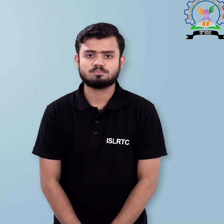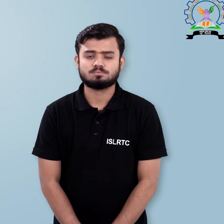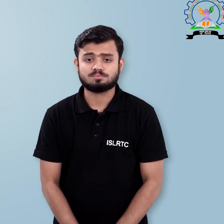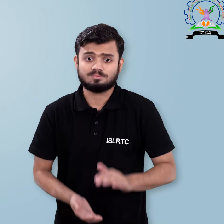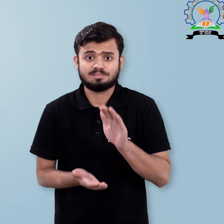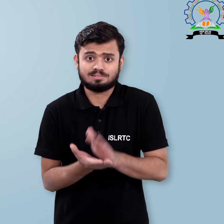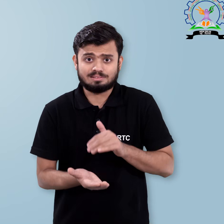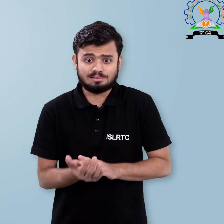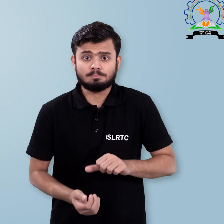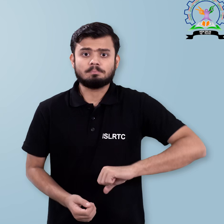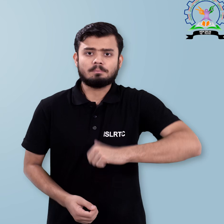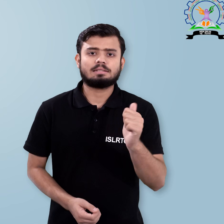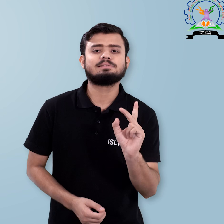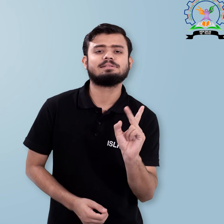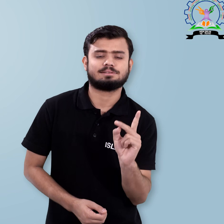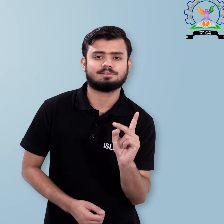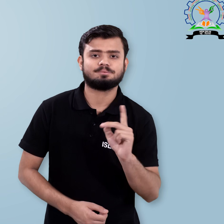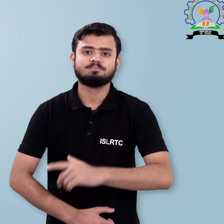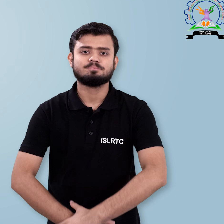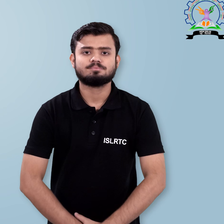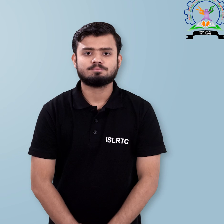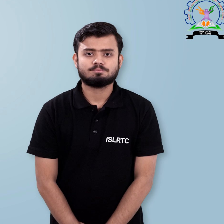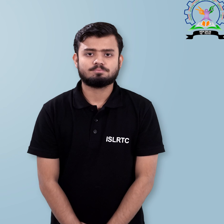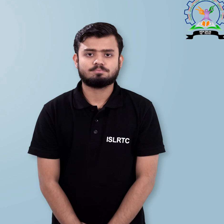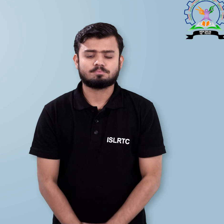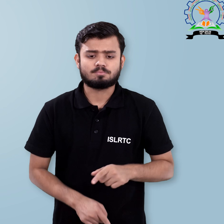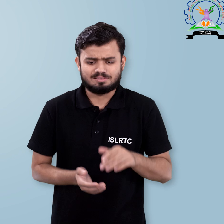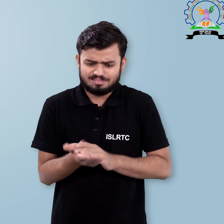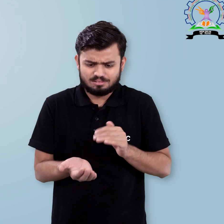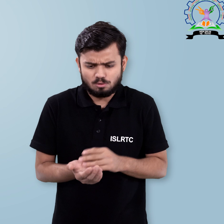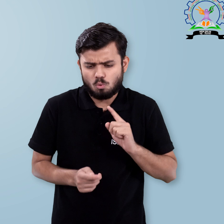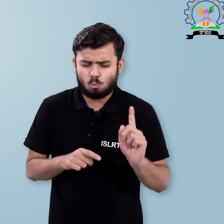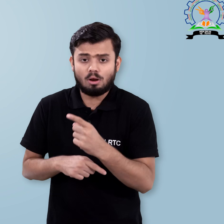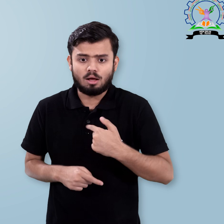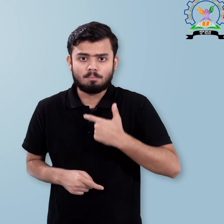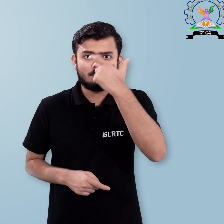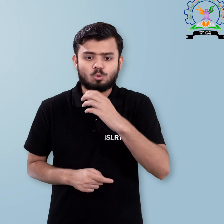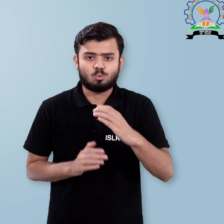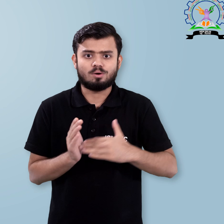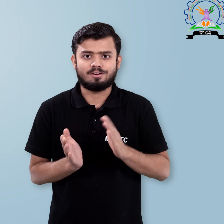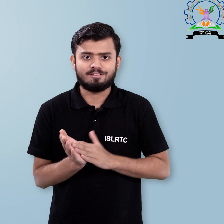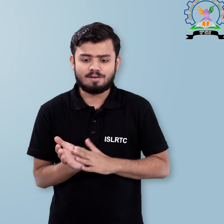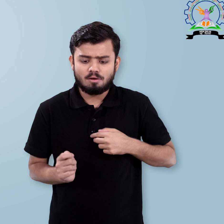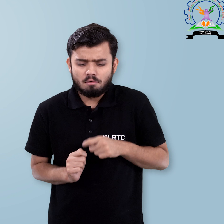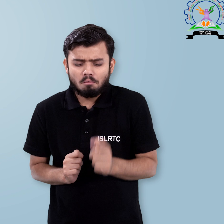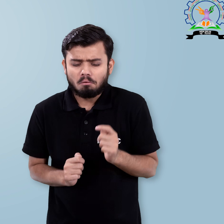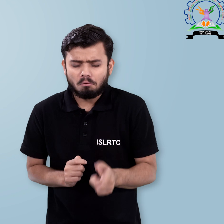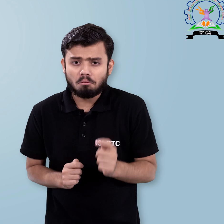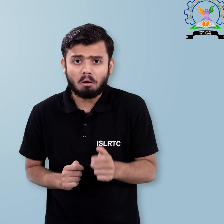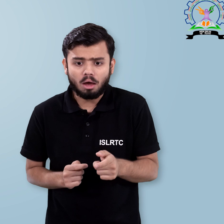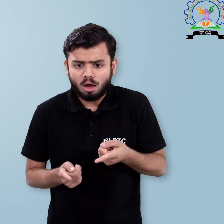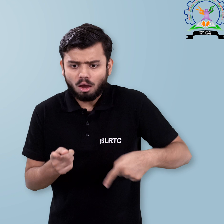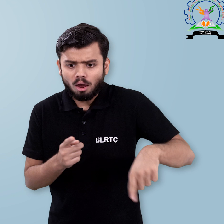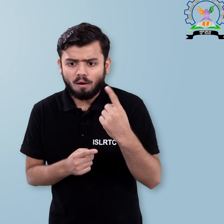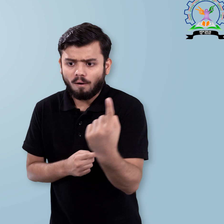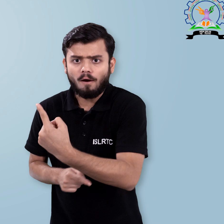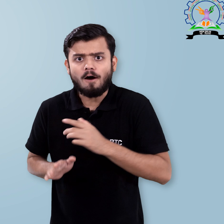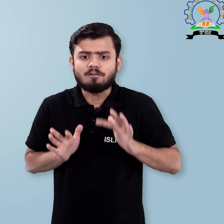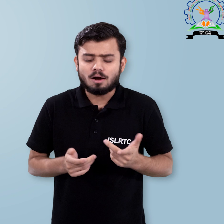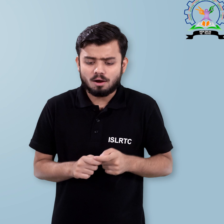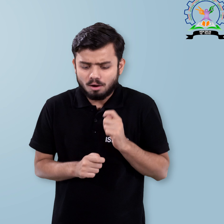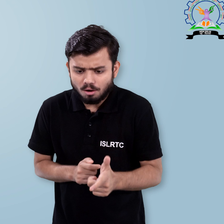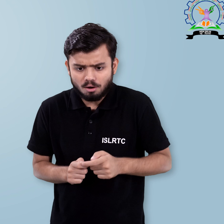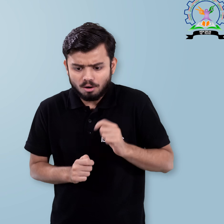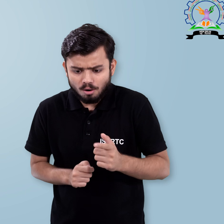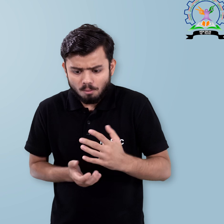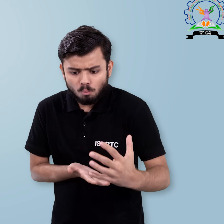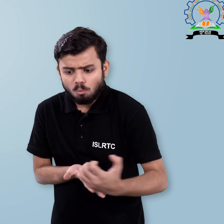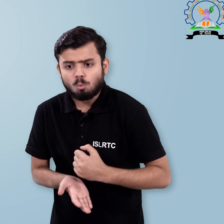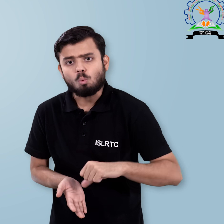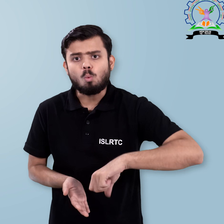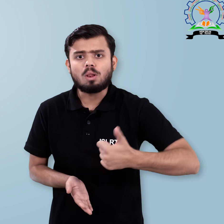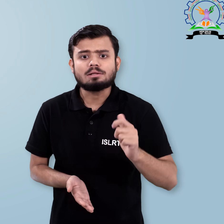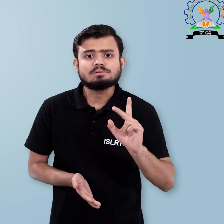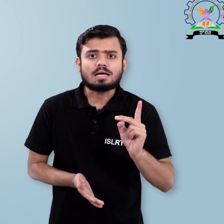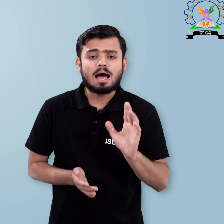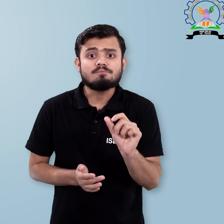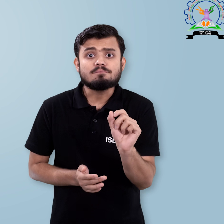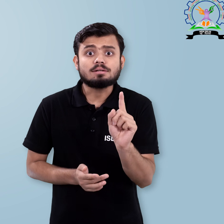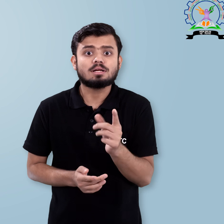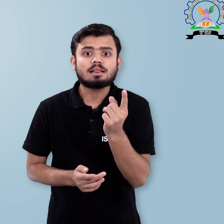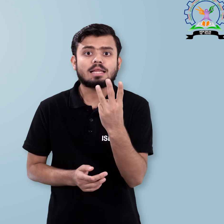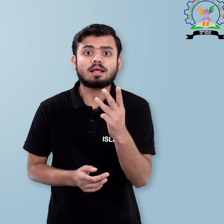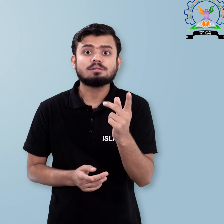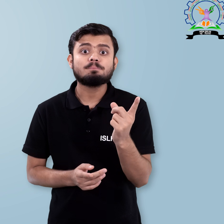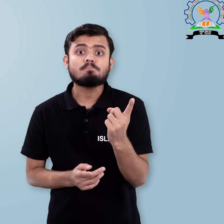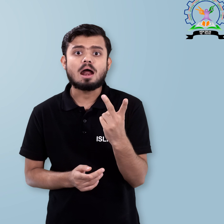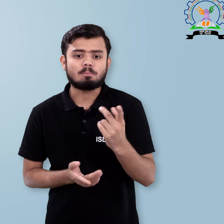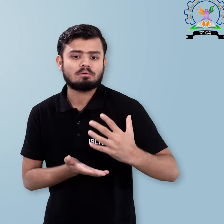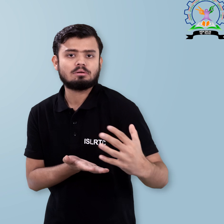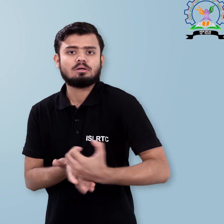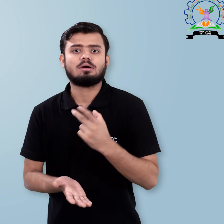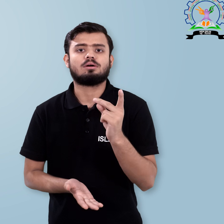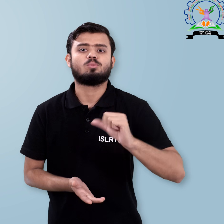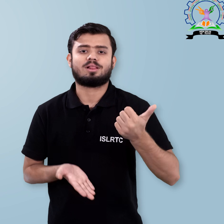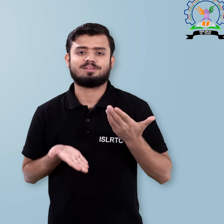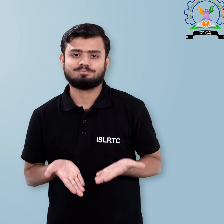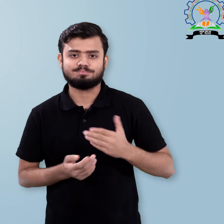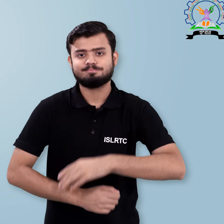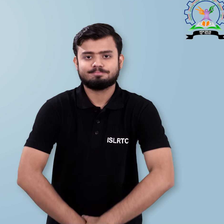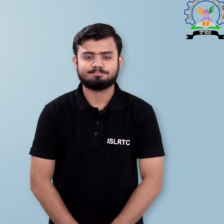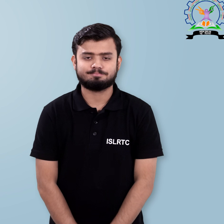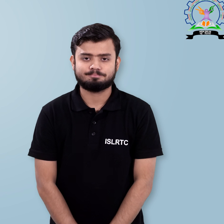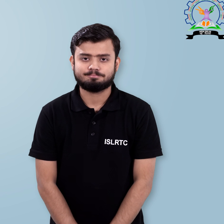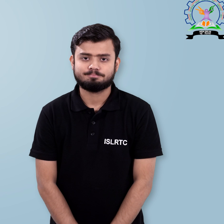Small Slam